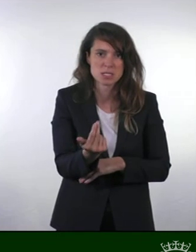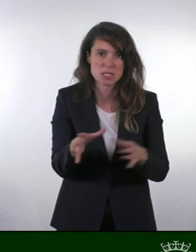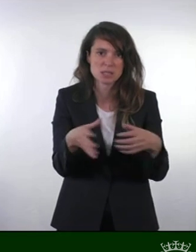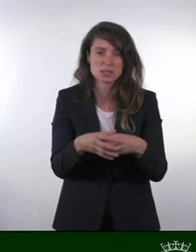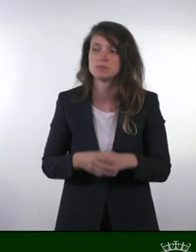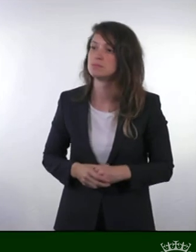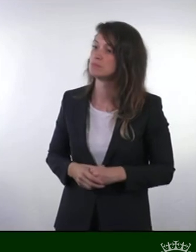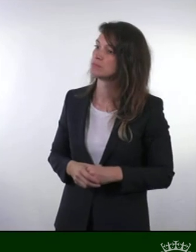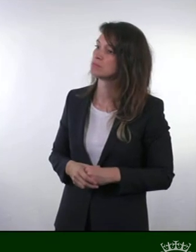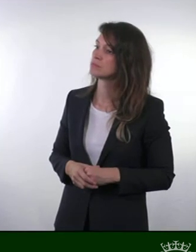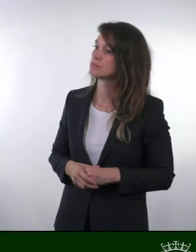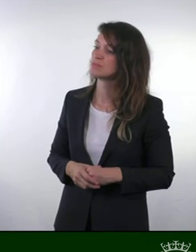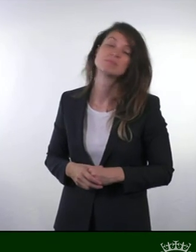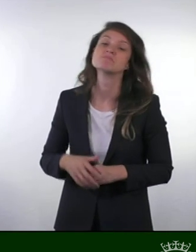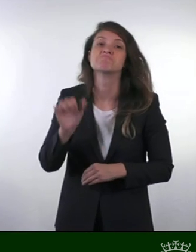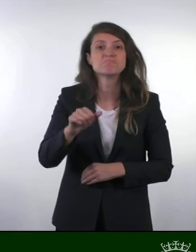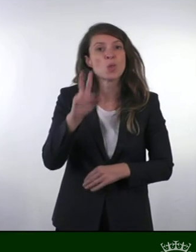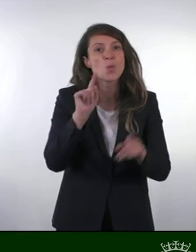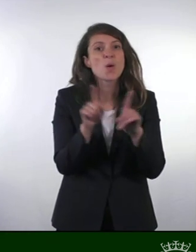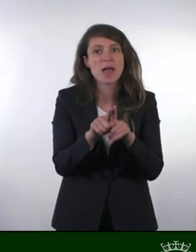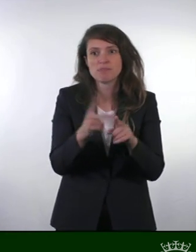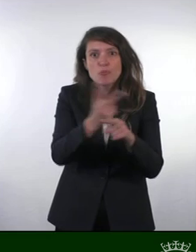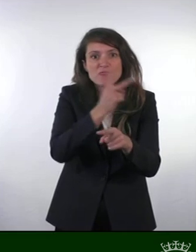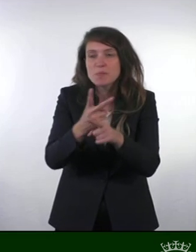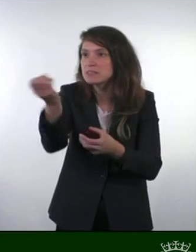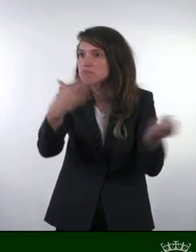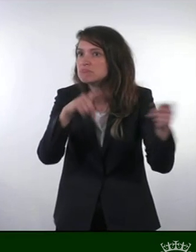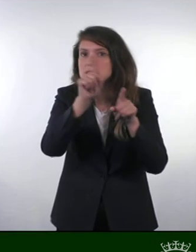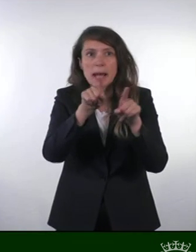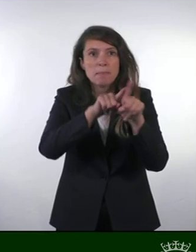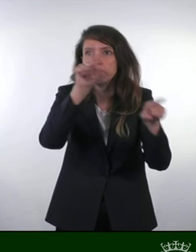This is becoming quite a theme this morning, and quite rightly too.